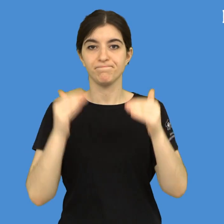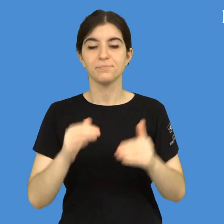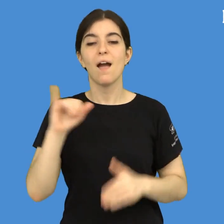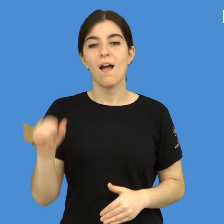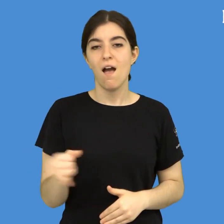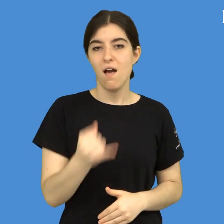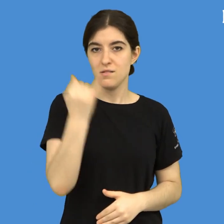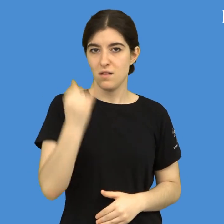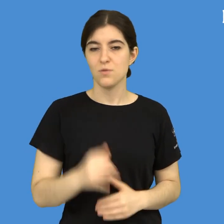cansado